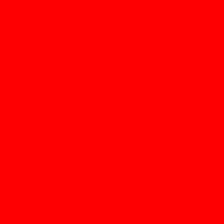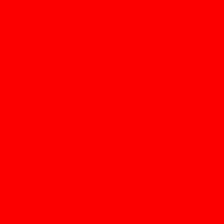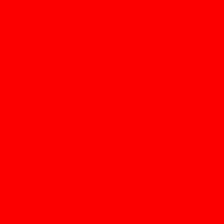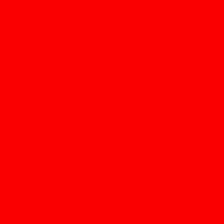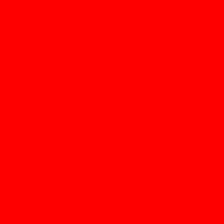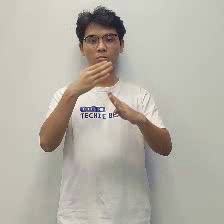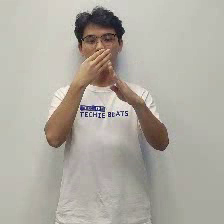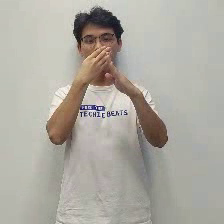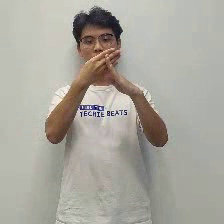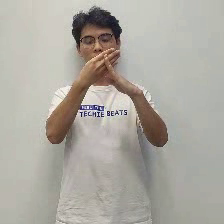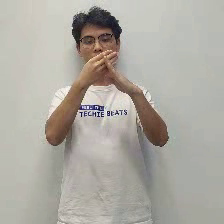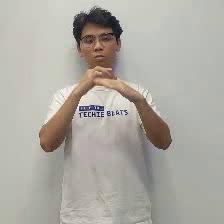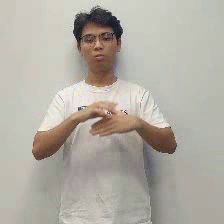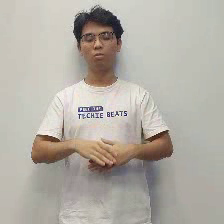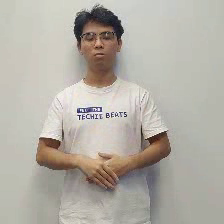Trường học